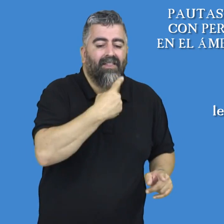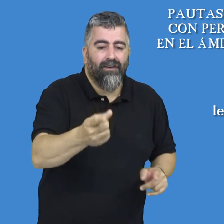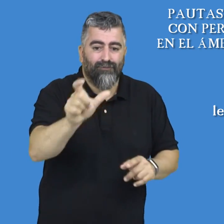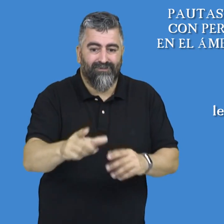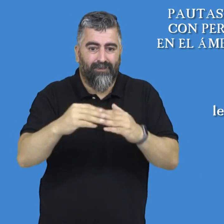persona